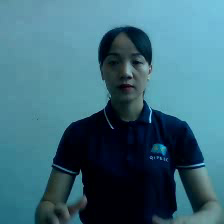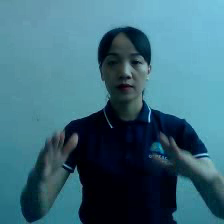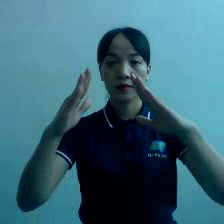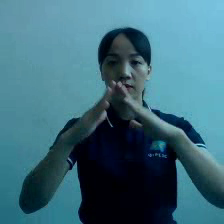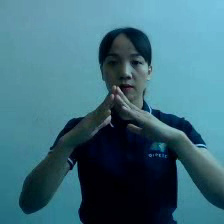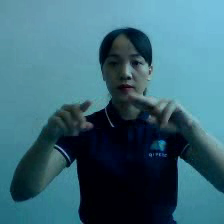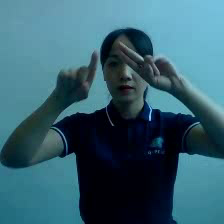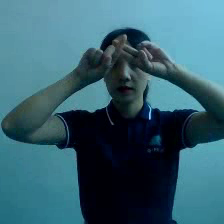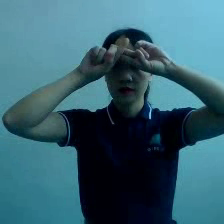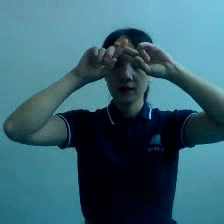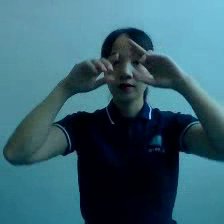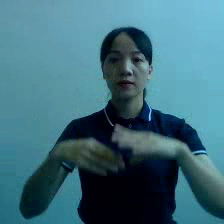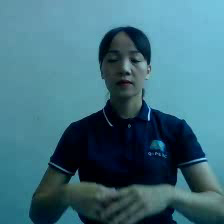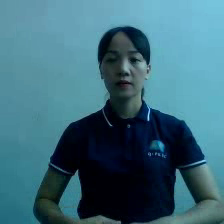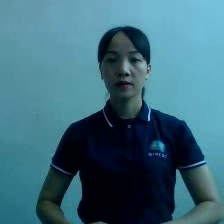Bệnh viện